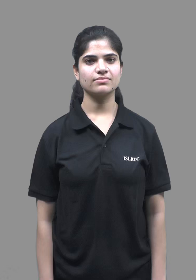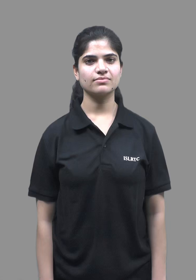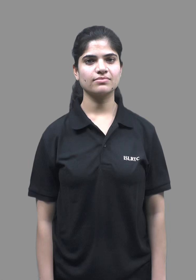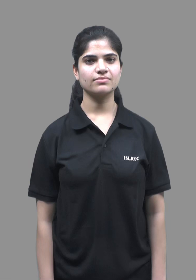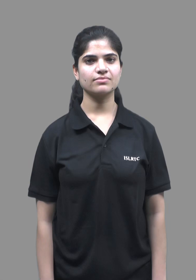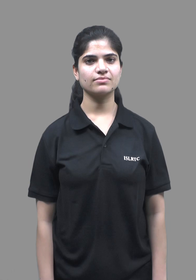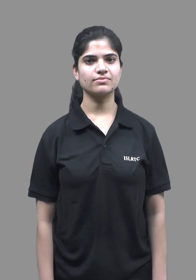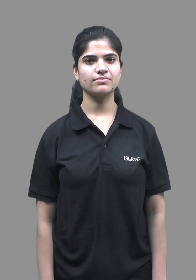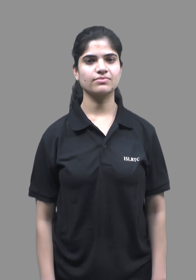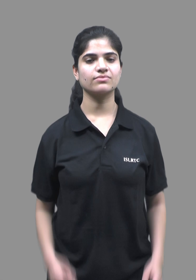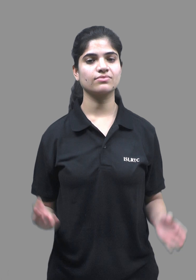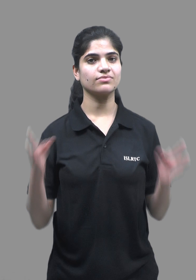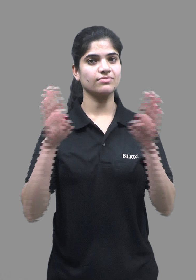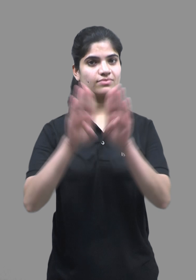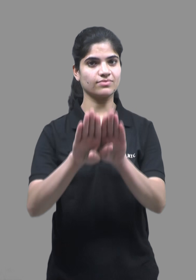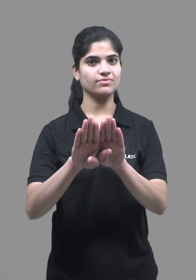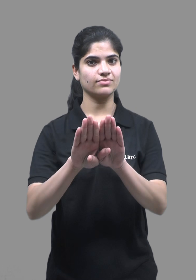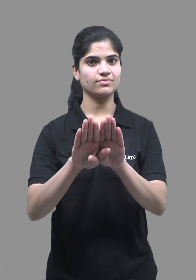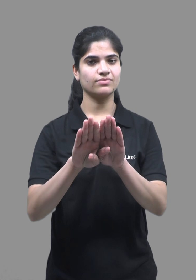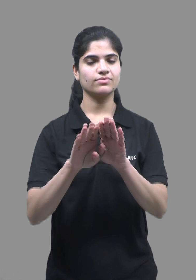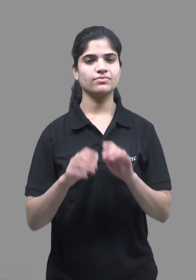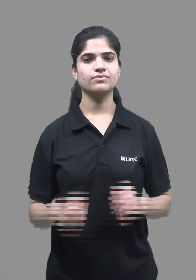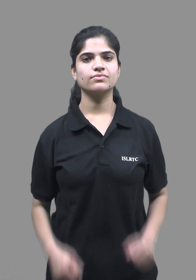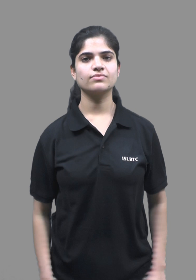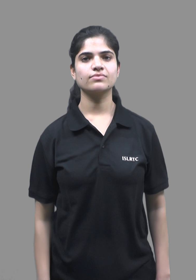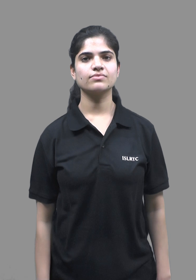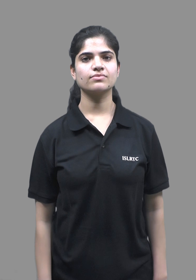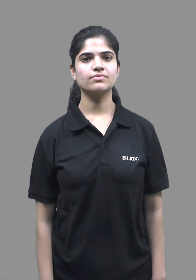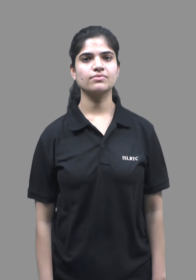Close